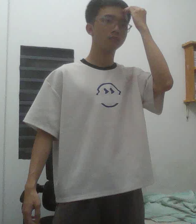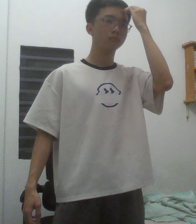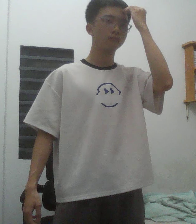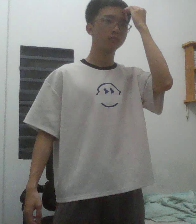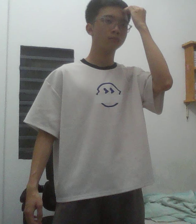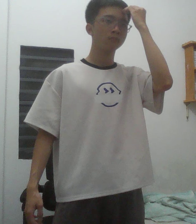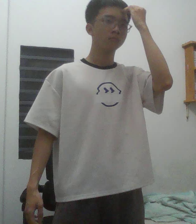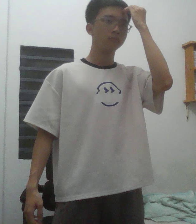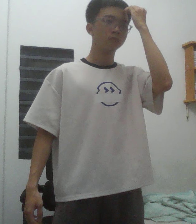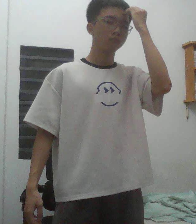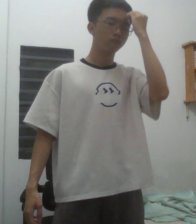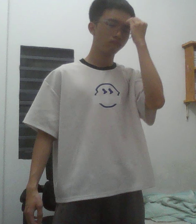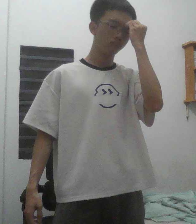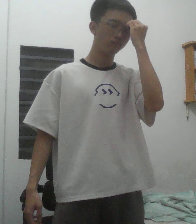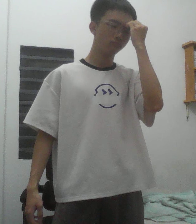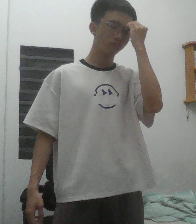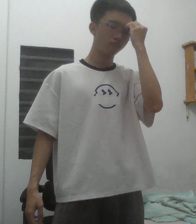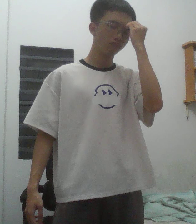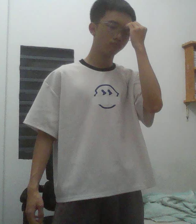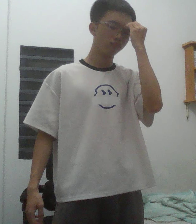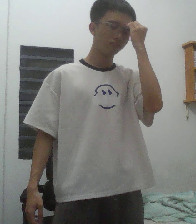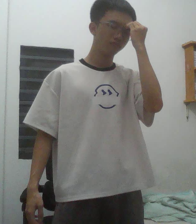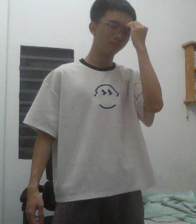benh